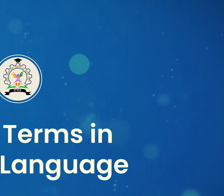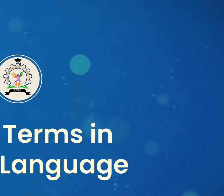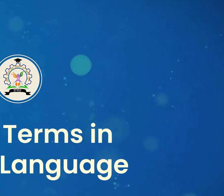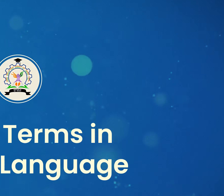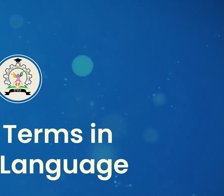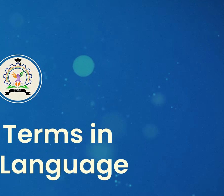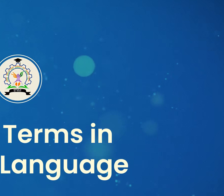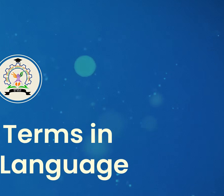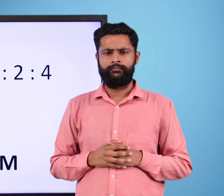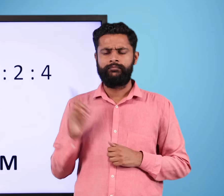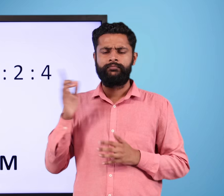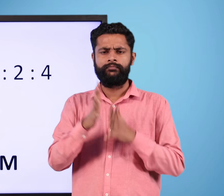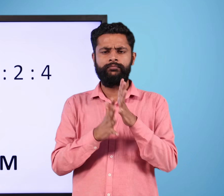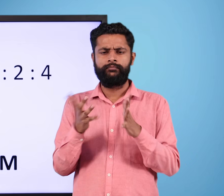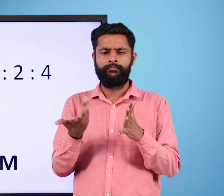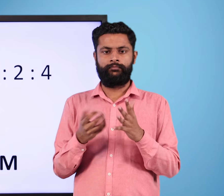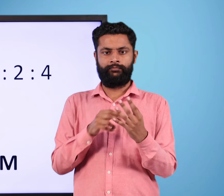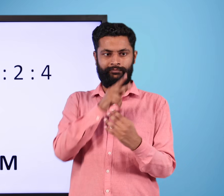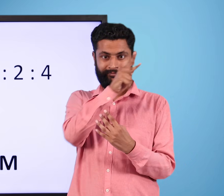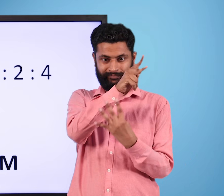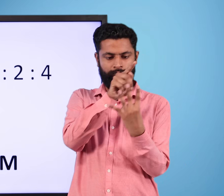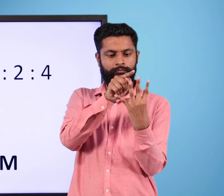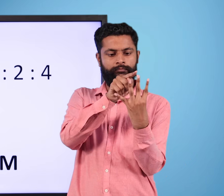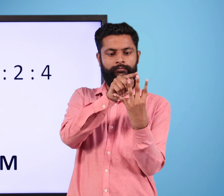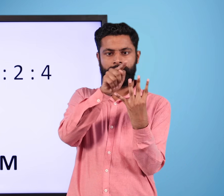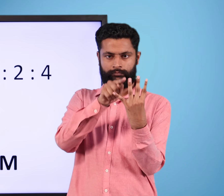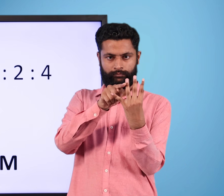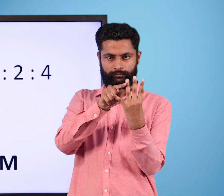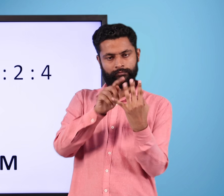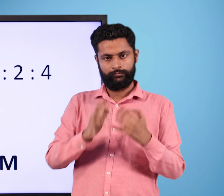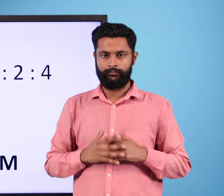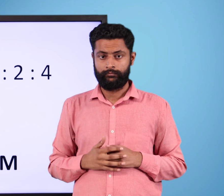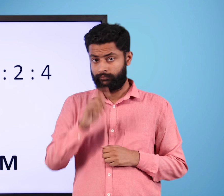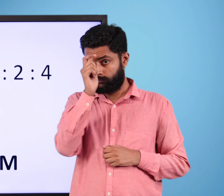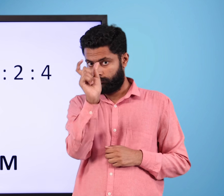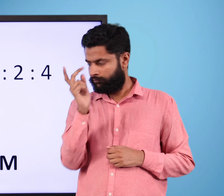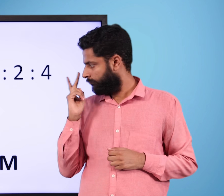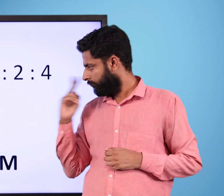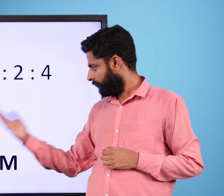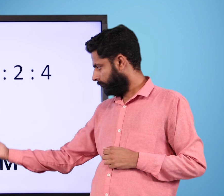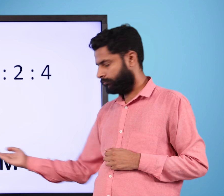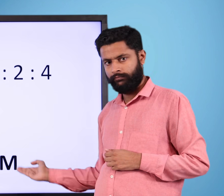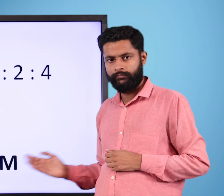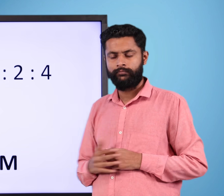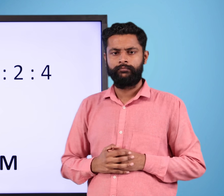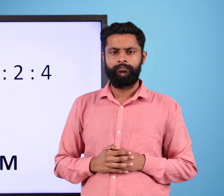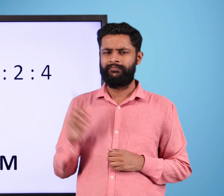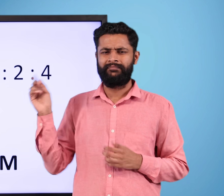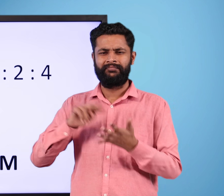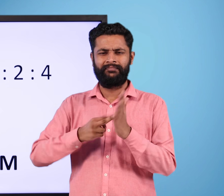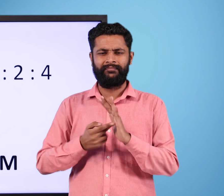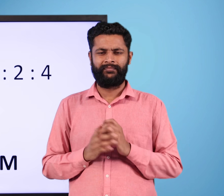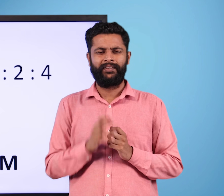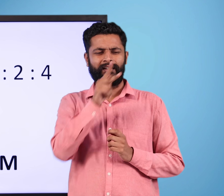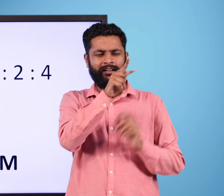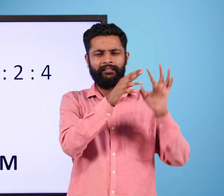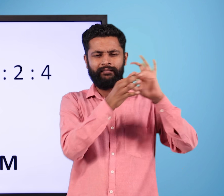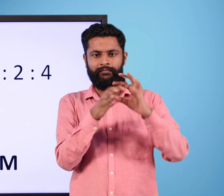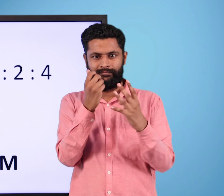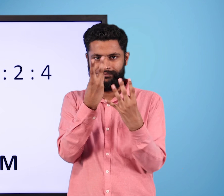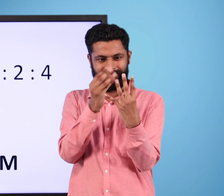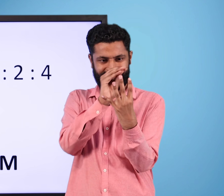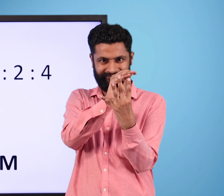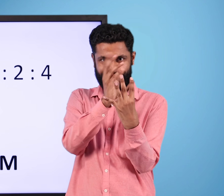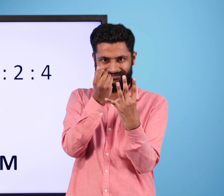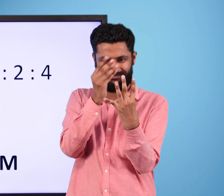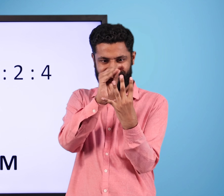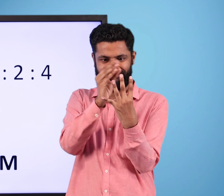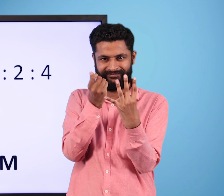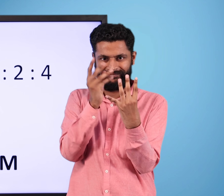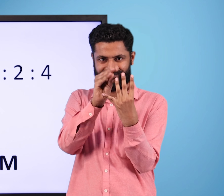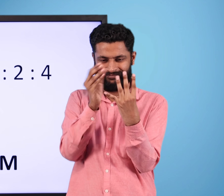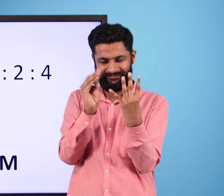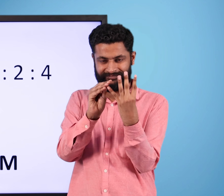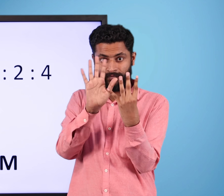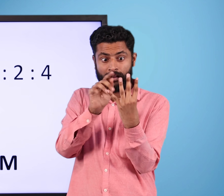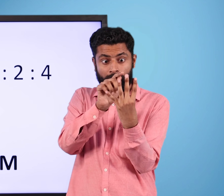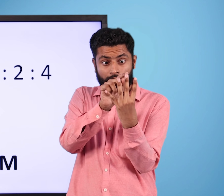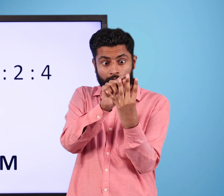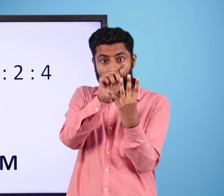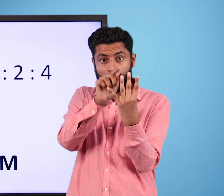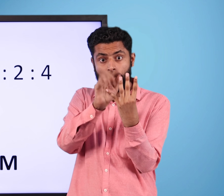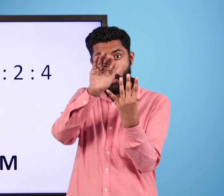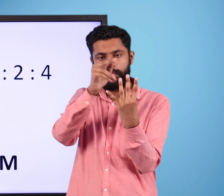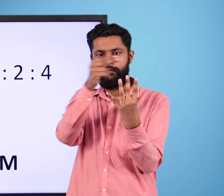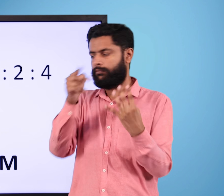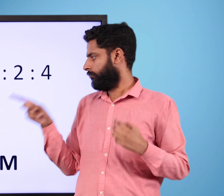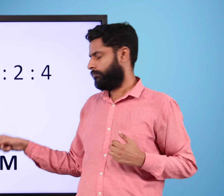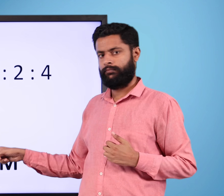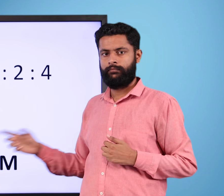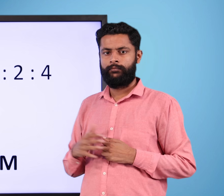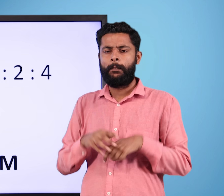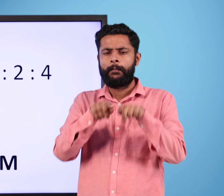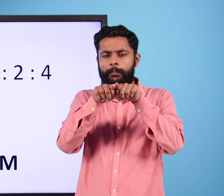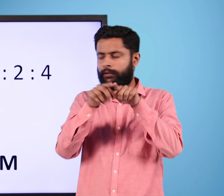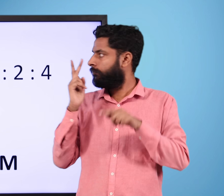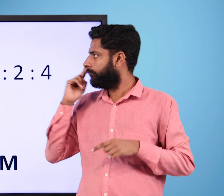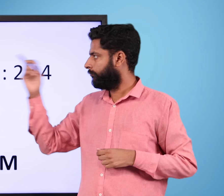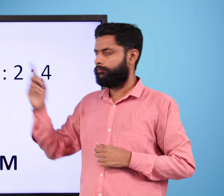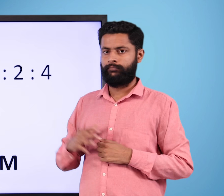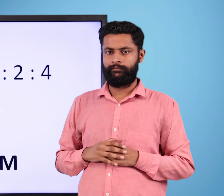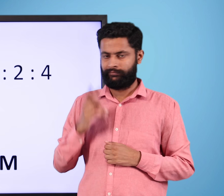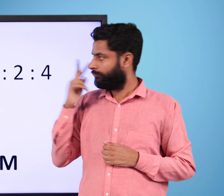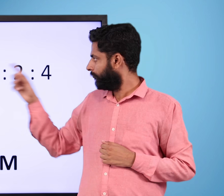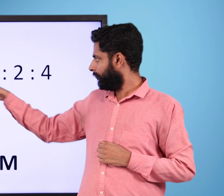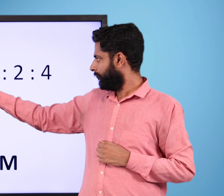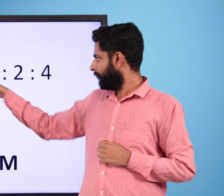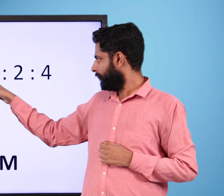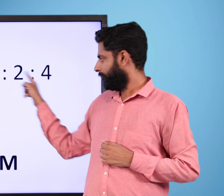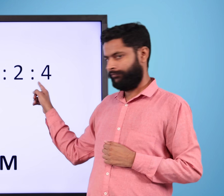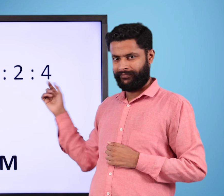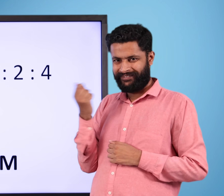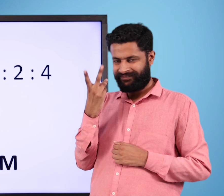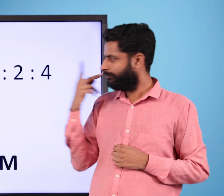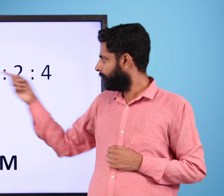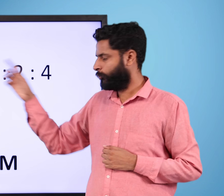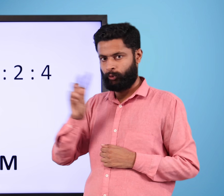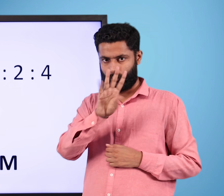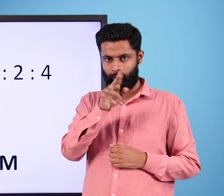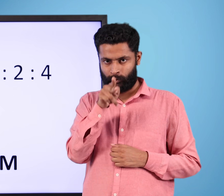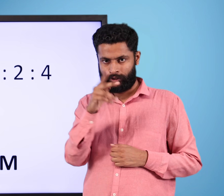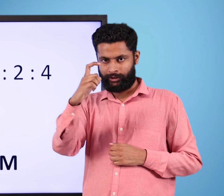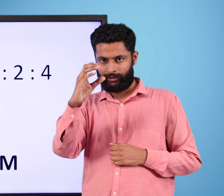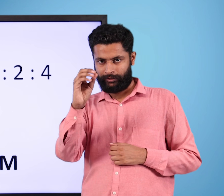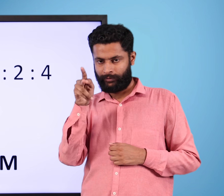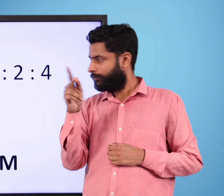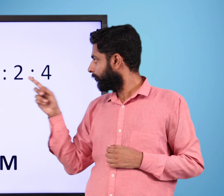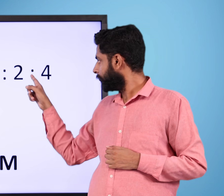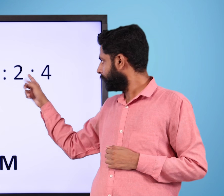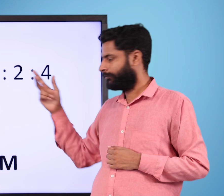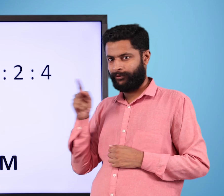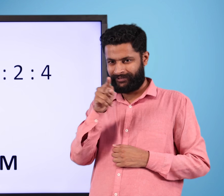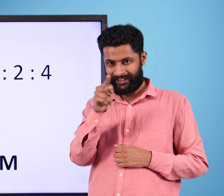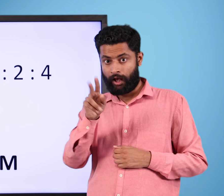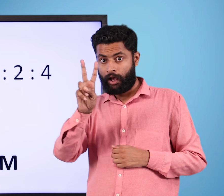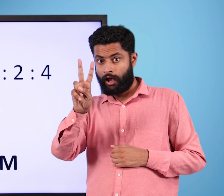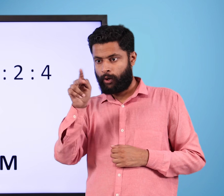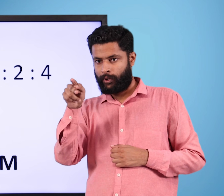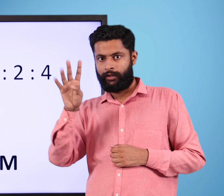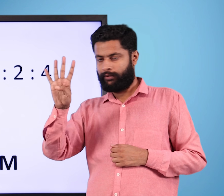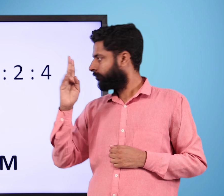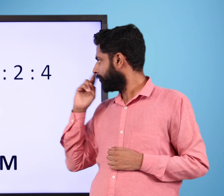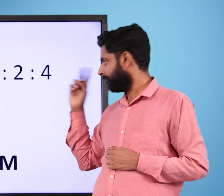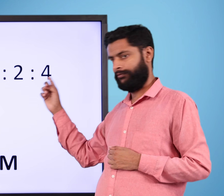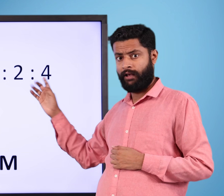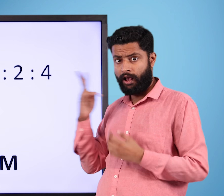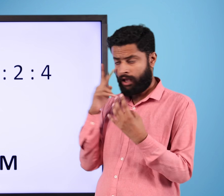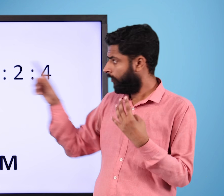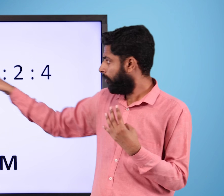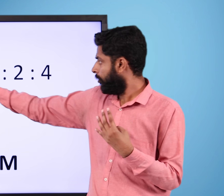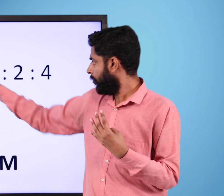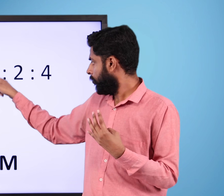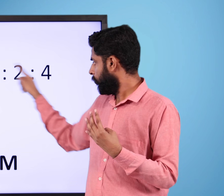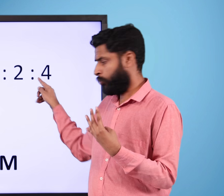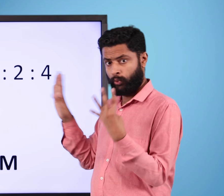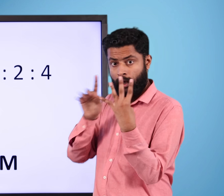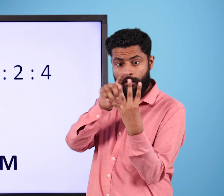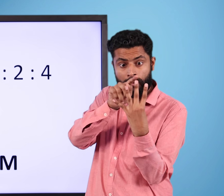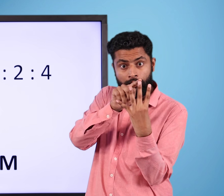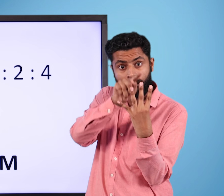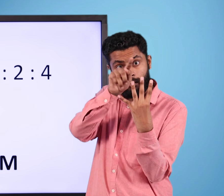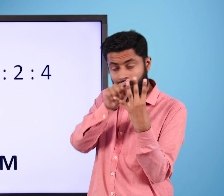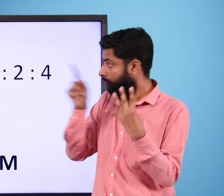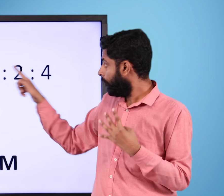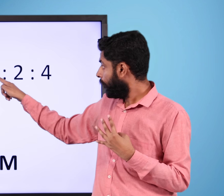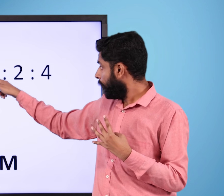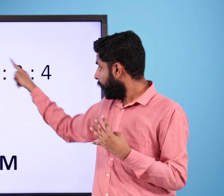In a statement of proportion, the second and third terms are known as middle terms. For example, in 35 : 70 : : 2 : 4;